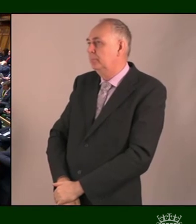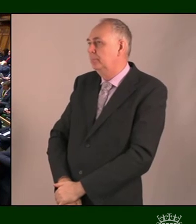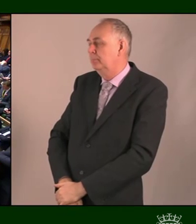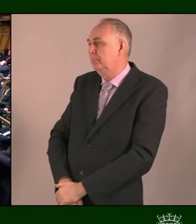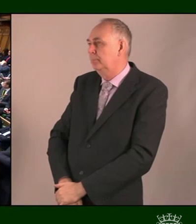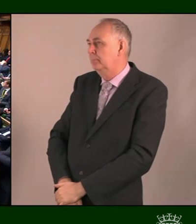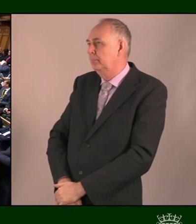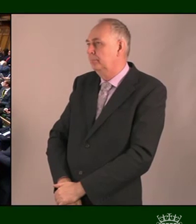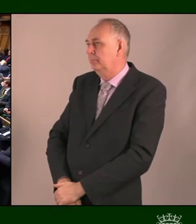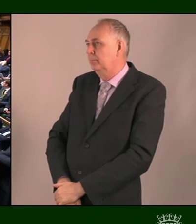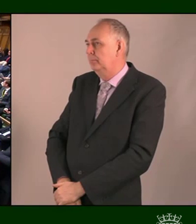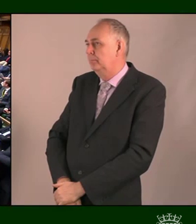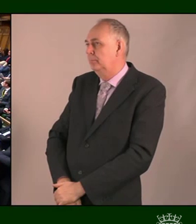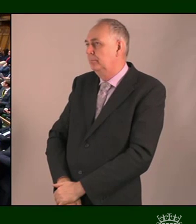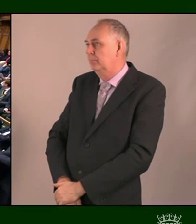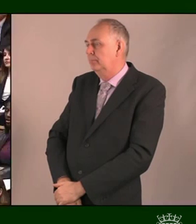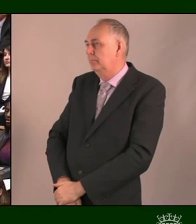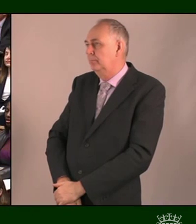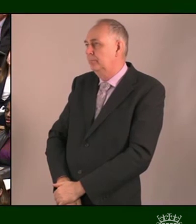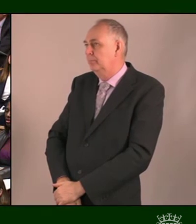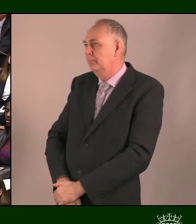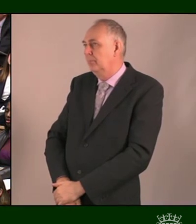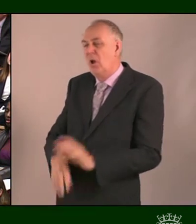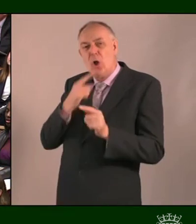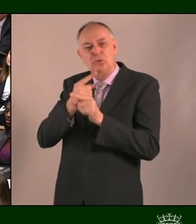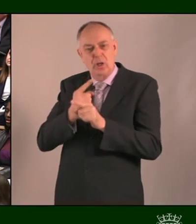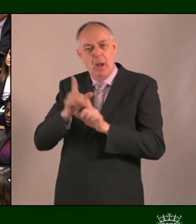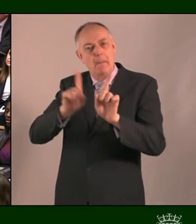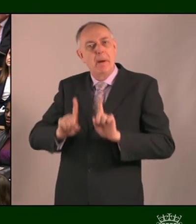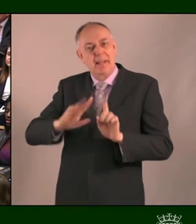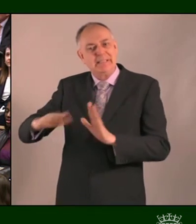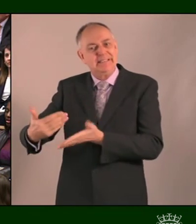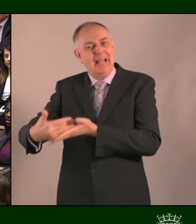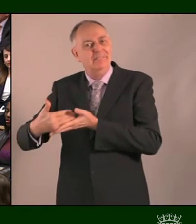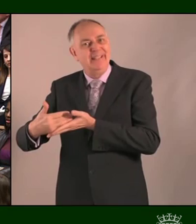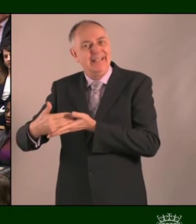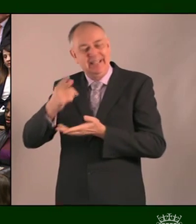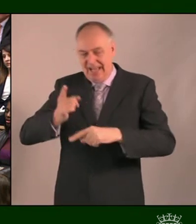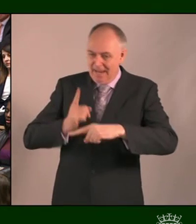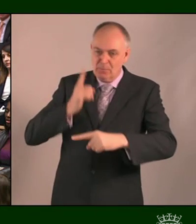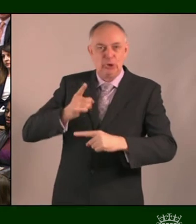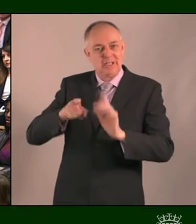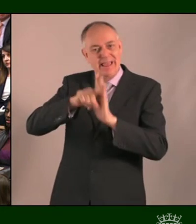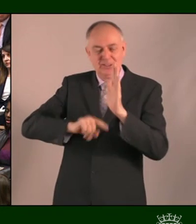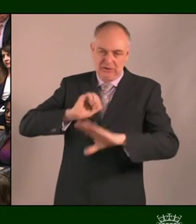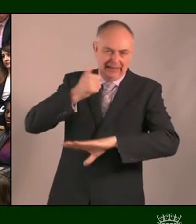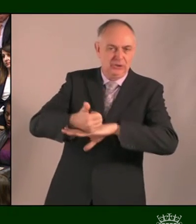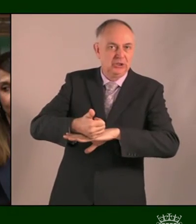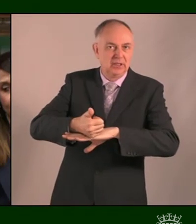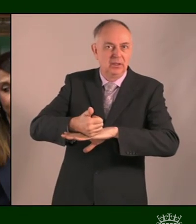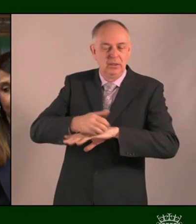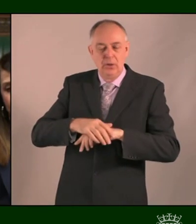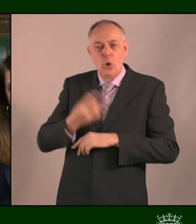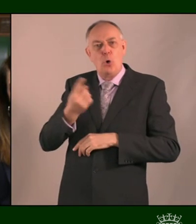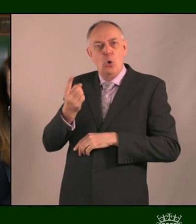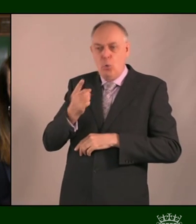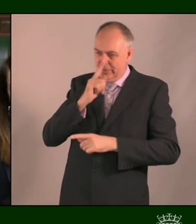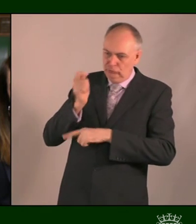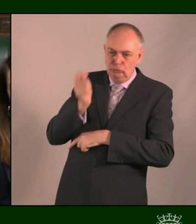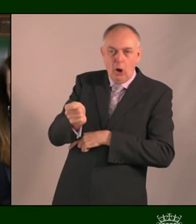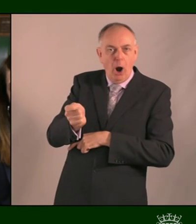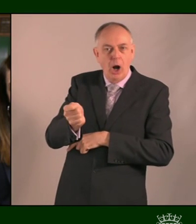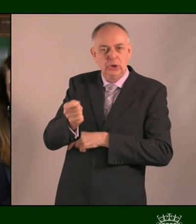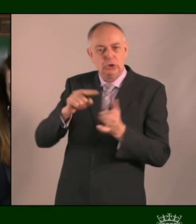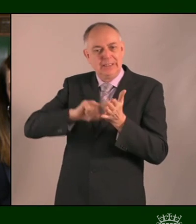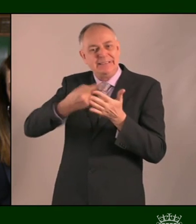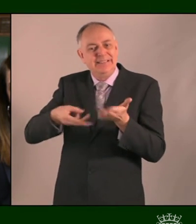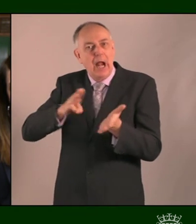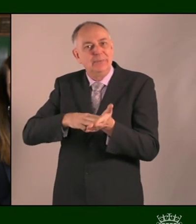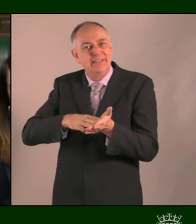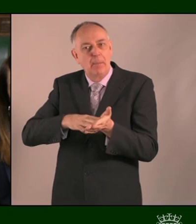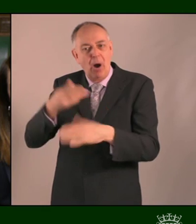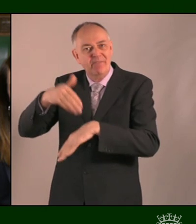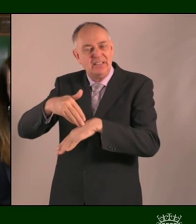I note that, in the interests of public safety, the Government have taken emergency measures to rush through legislation to ensure that those convicted of terrorist offences serve their full sentences.